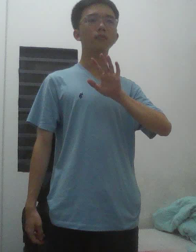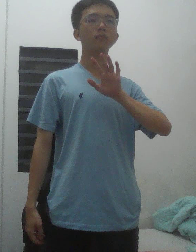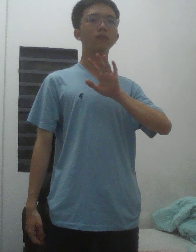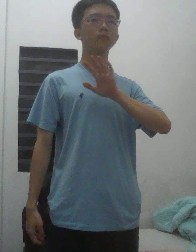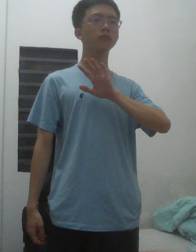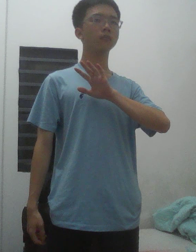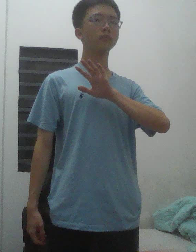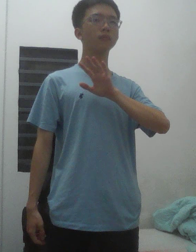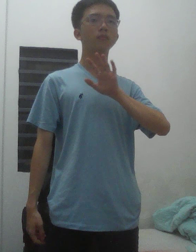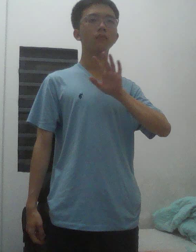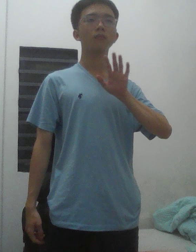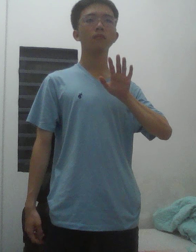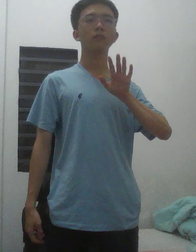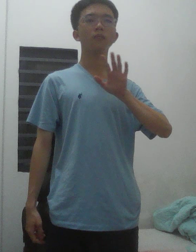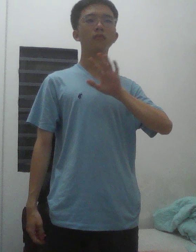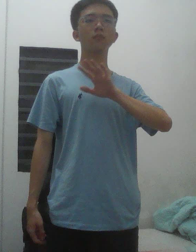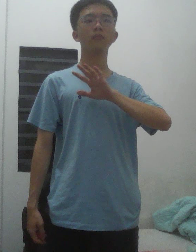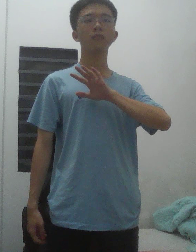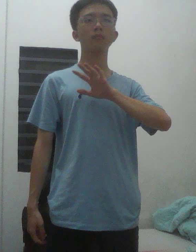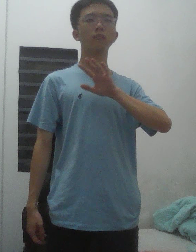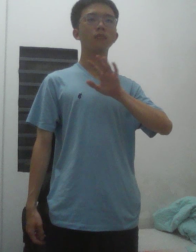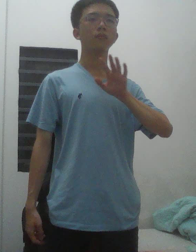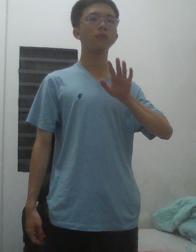khong dong y